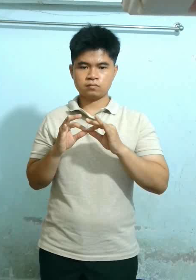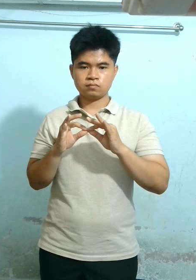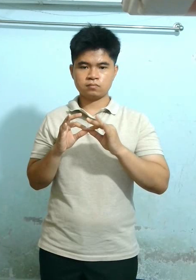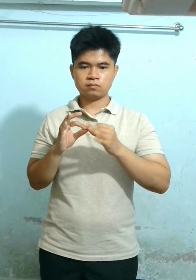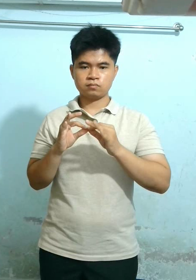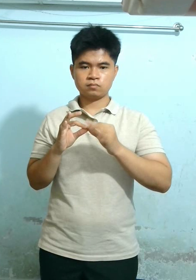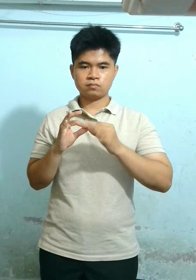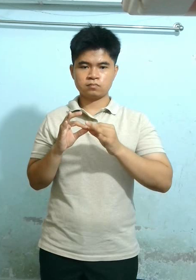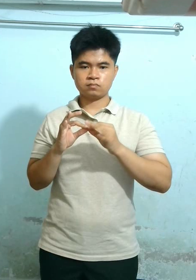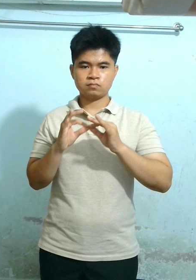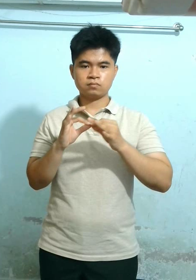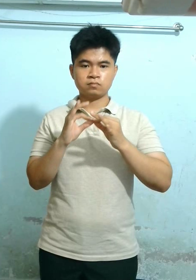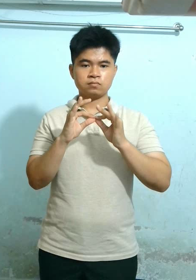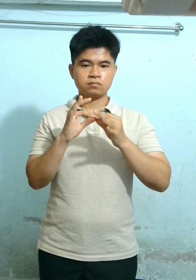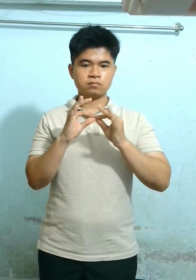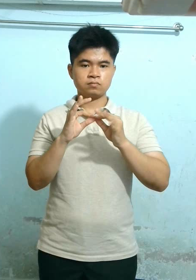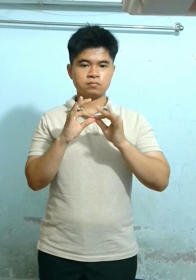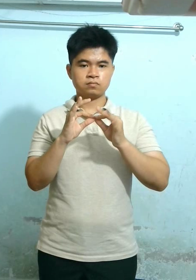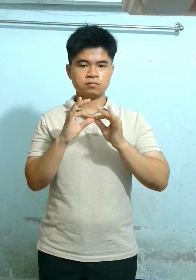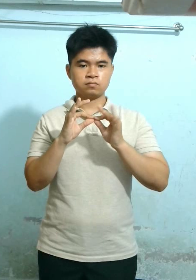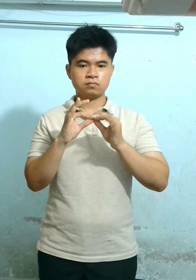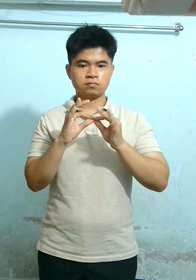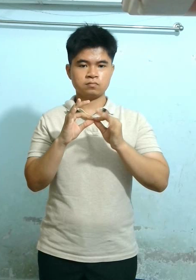phien dich